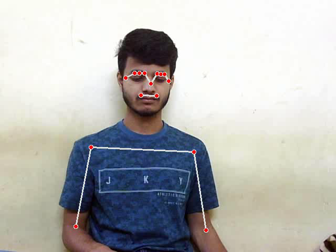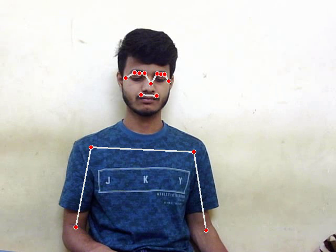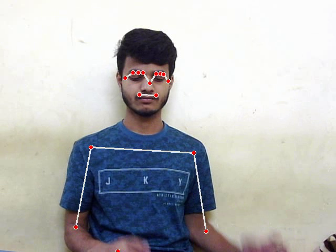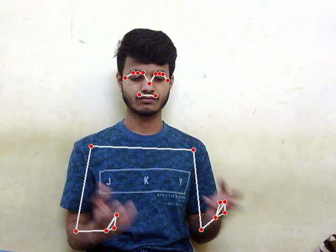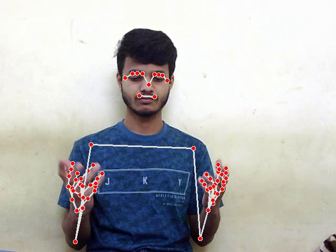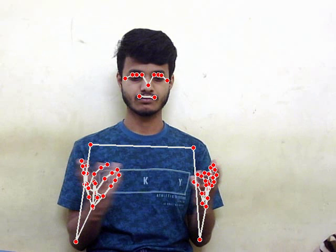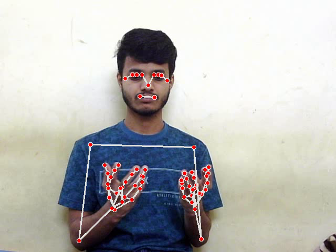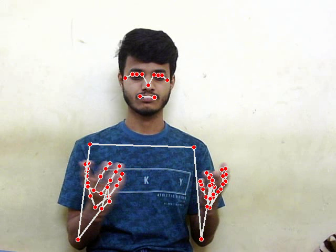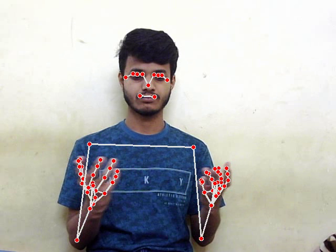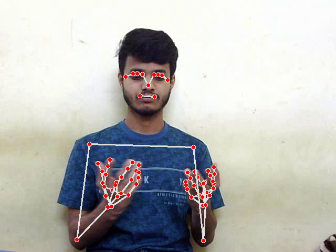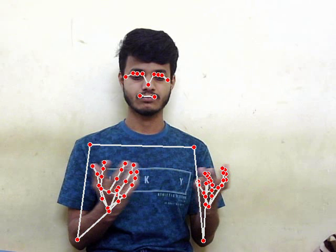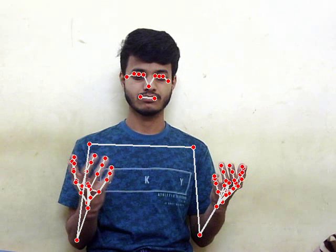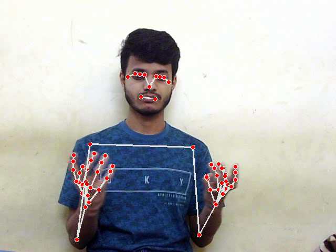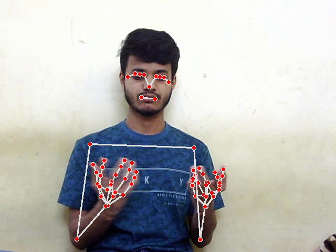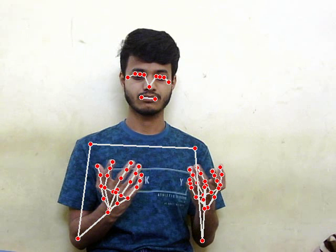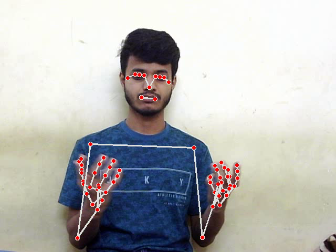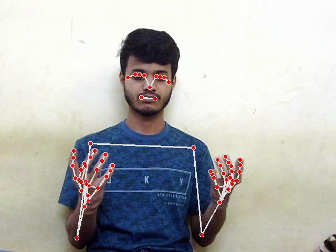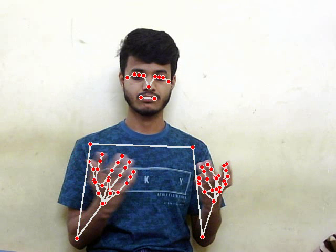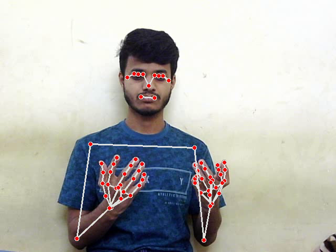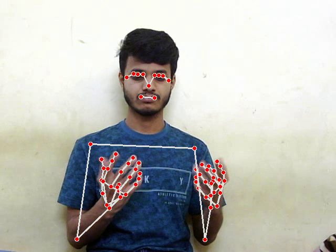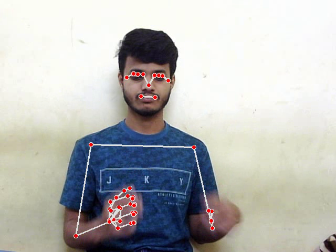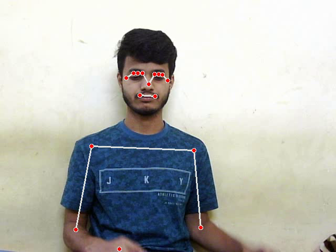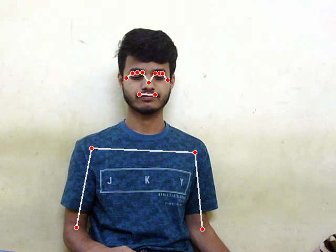what